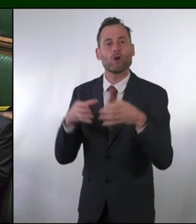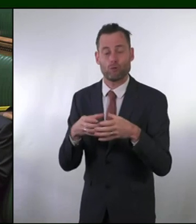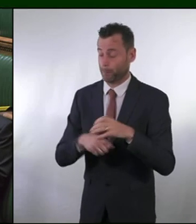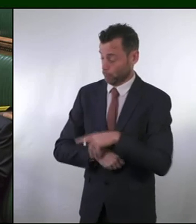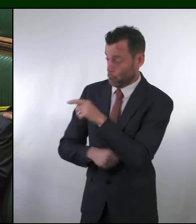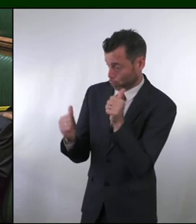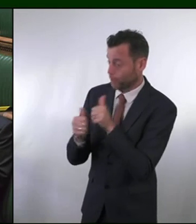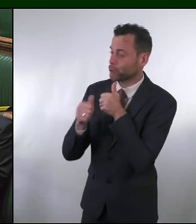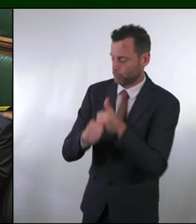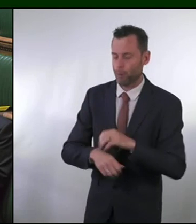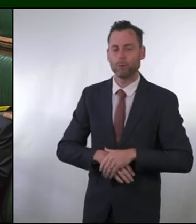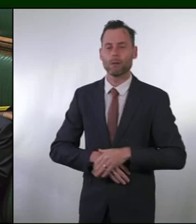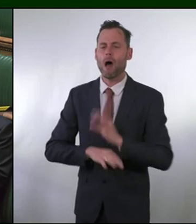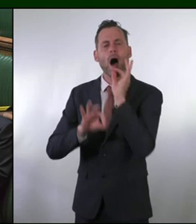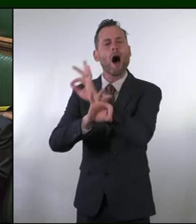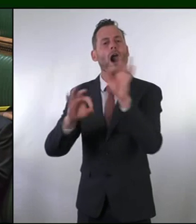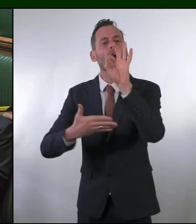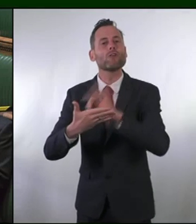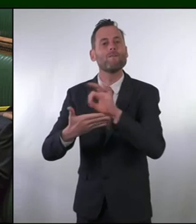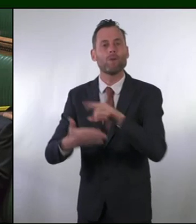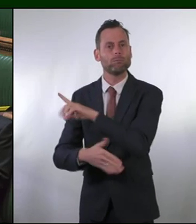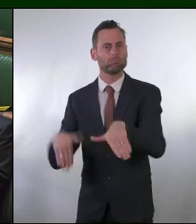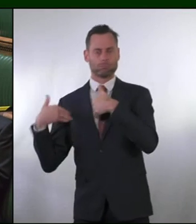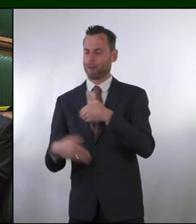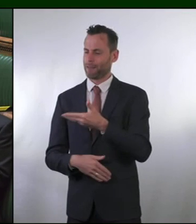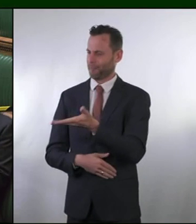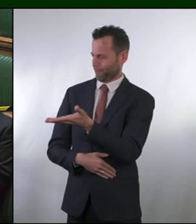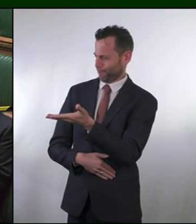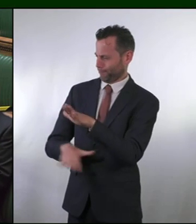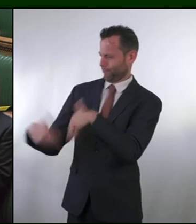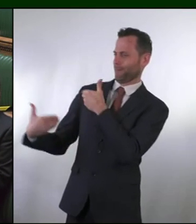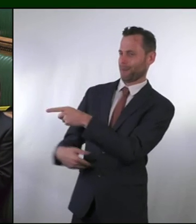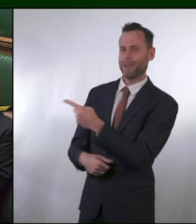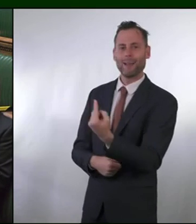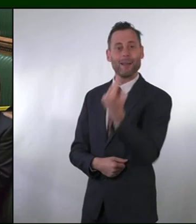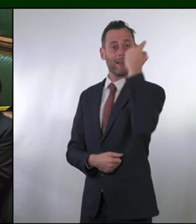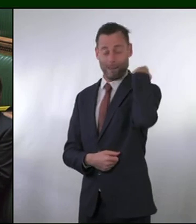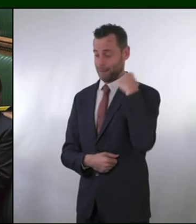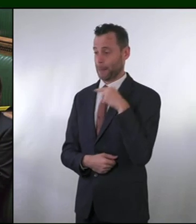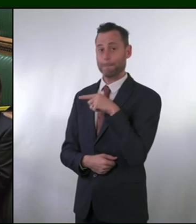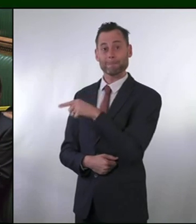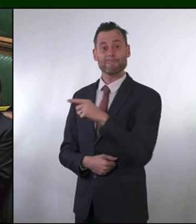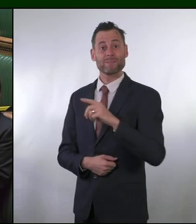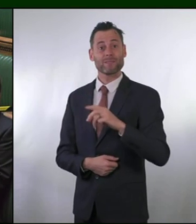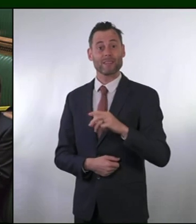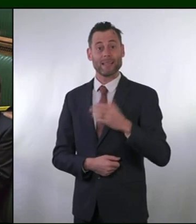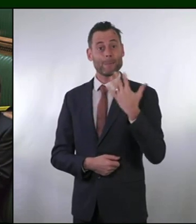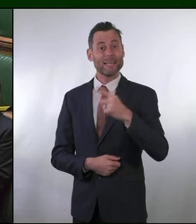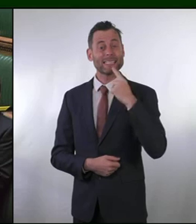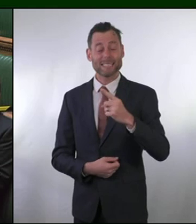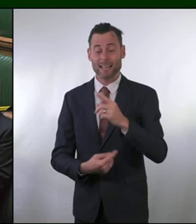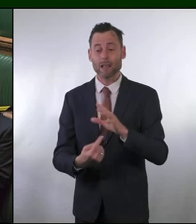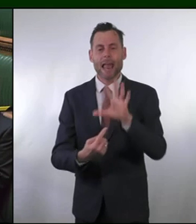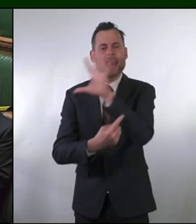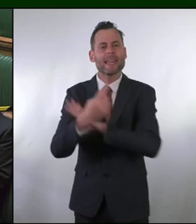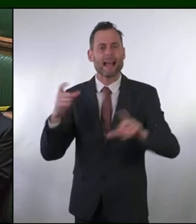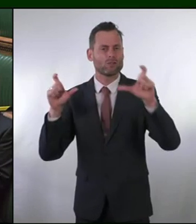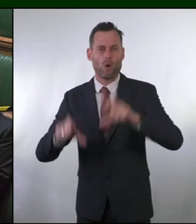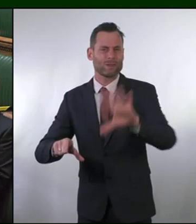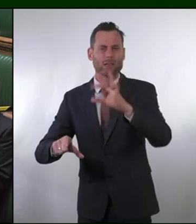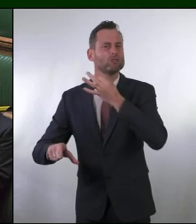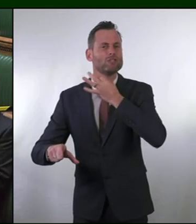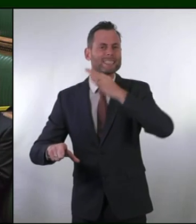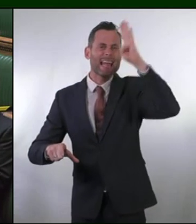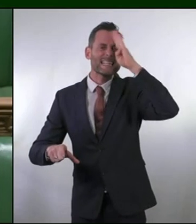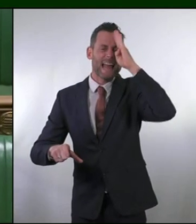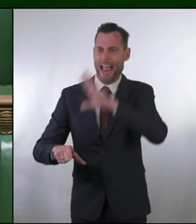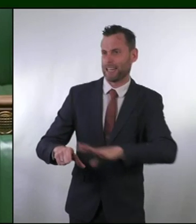I think at 3 o’clock, the shadow health spokesman said that a national lockdown would be “disastrous”; at 5 o’clock, he was calling for it.